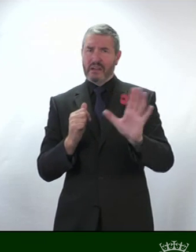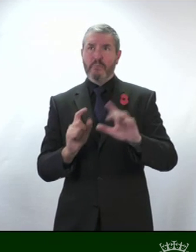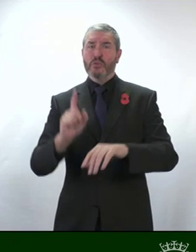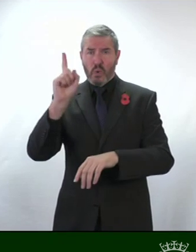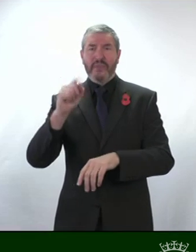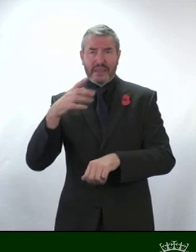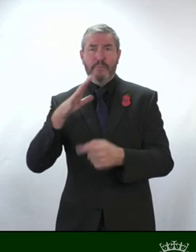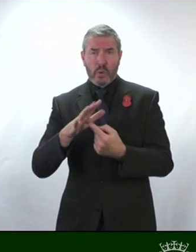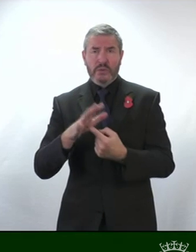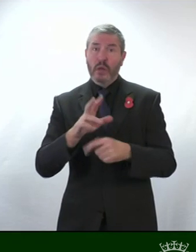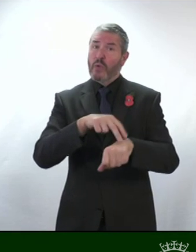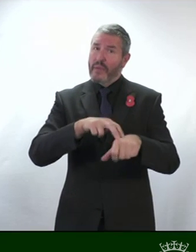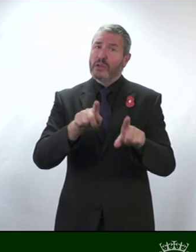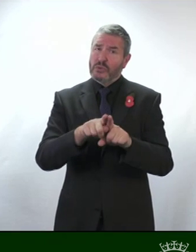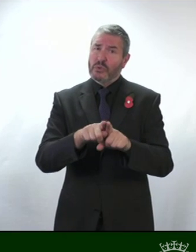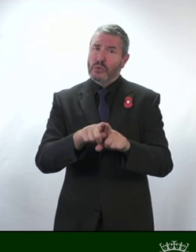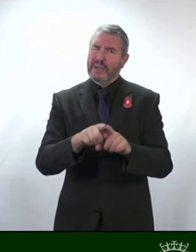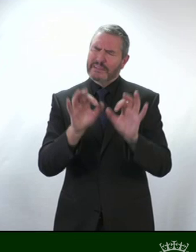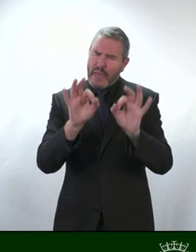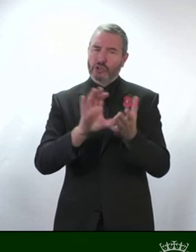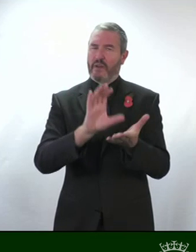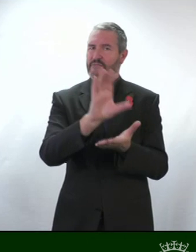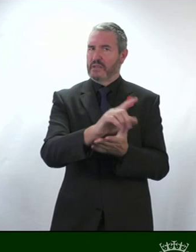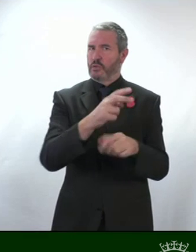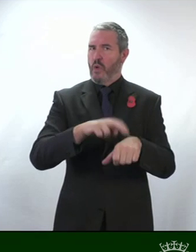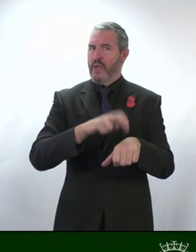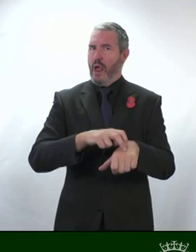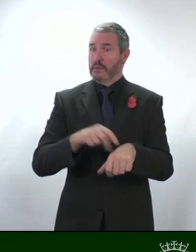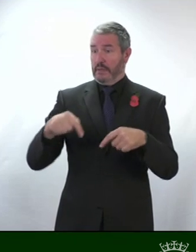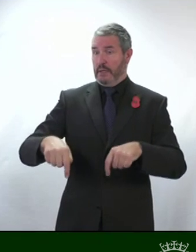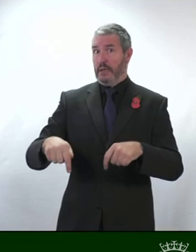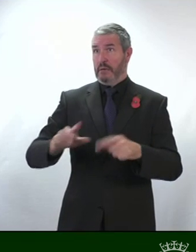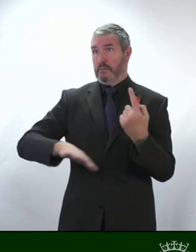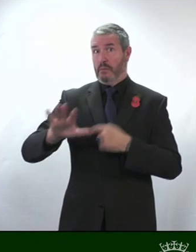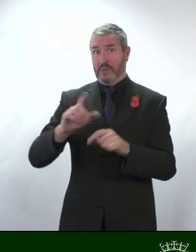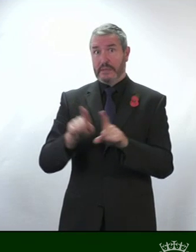They also matter in Northern Ireland, which has just announced a special fund, so will he do the same?